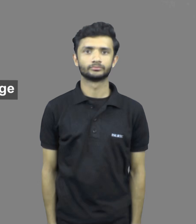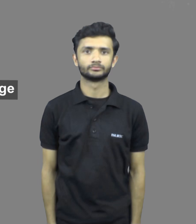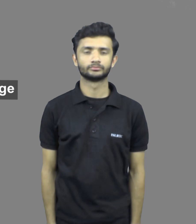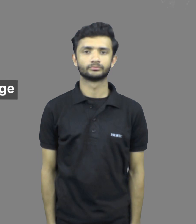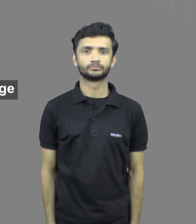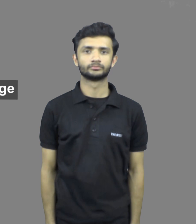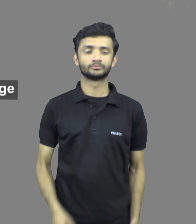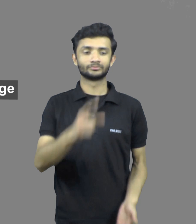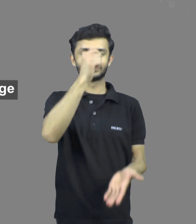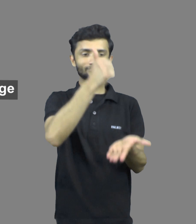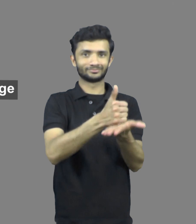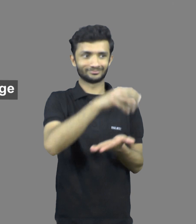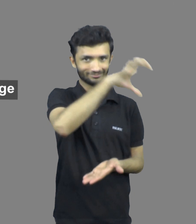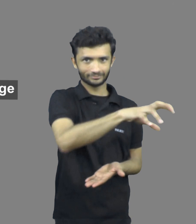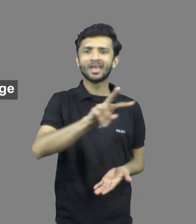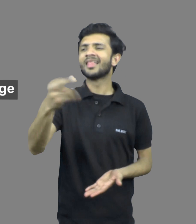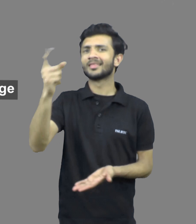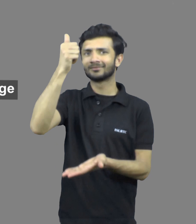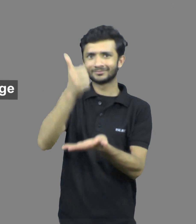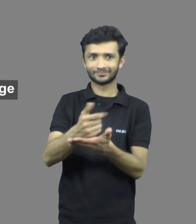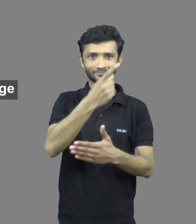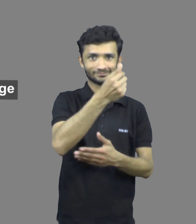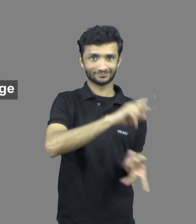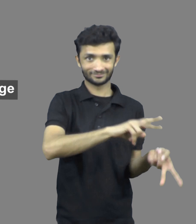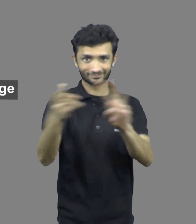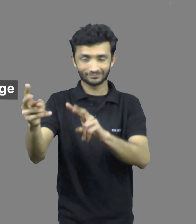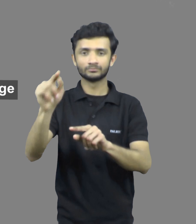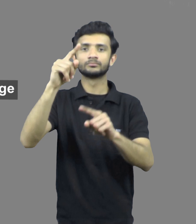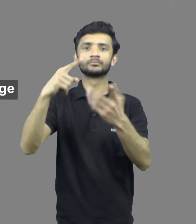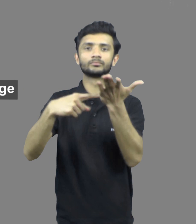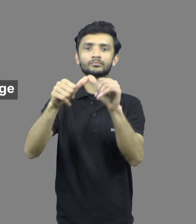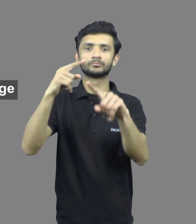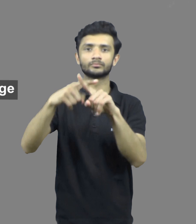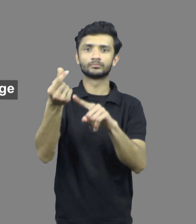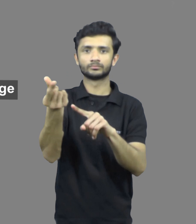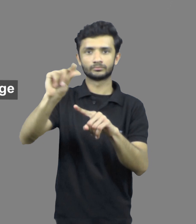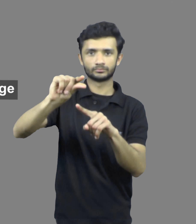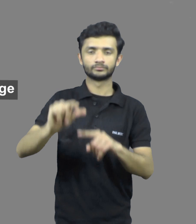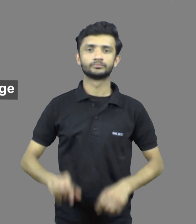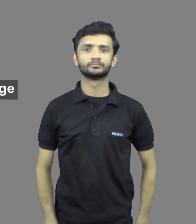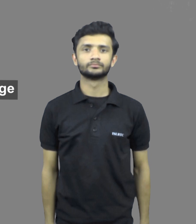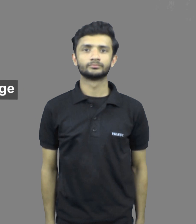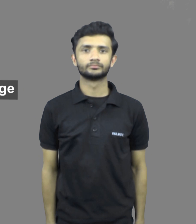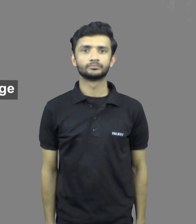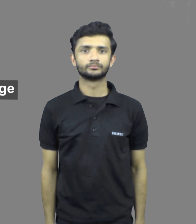Transfer Fee Transaction Charge